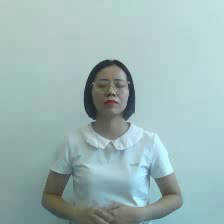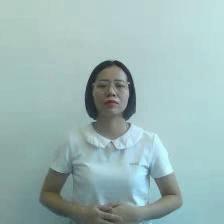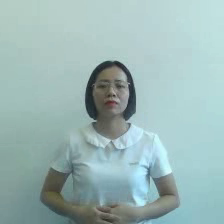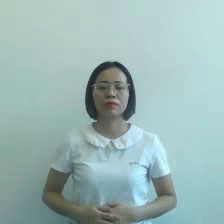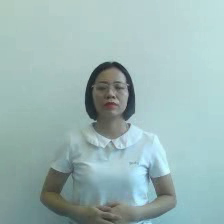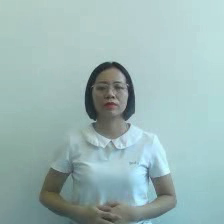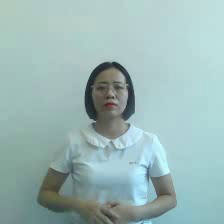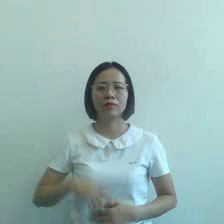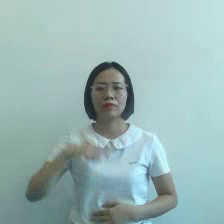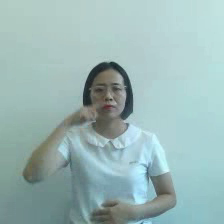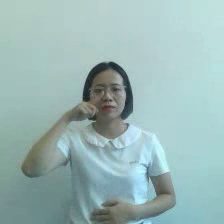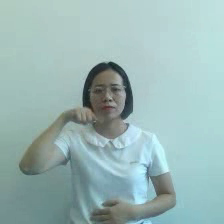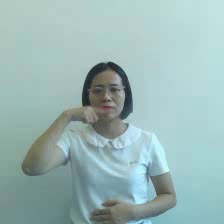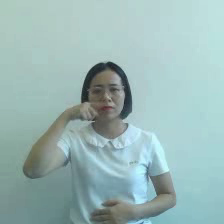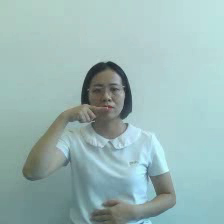Nói